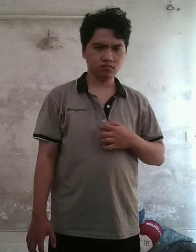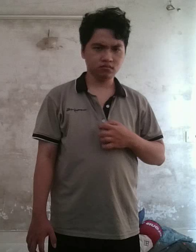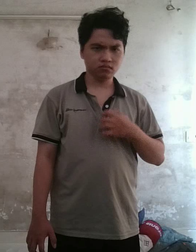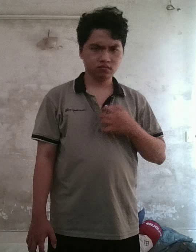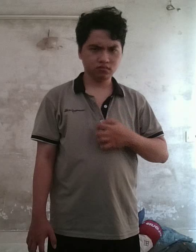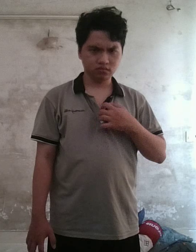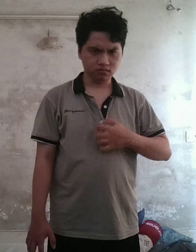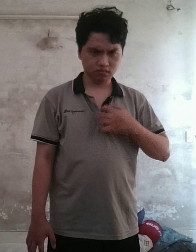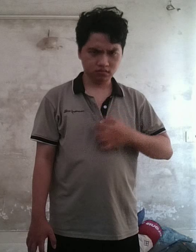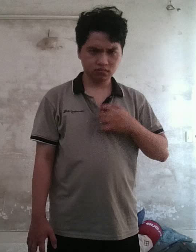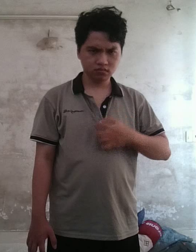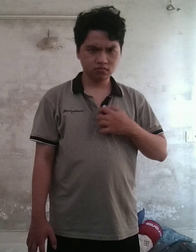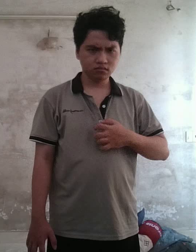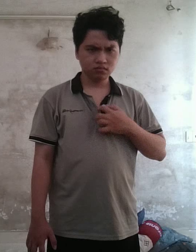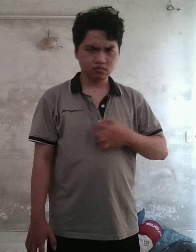ghen